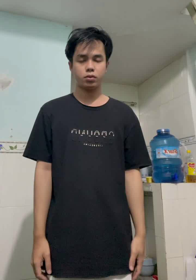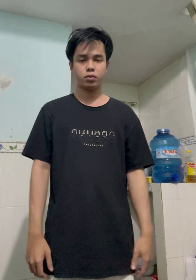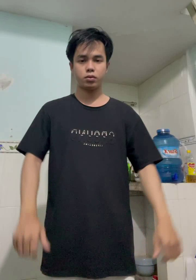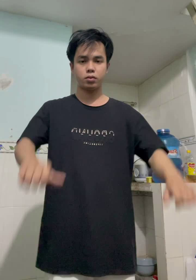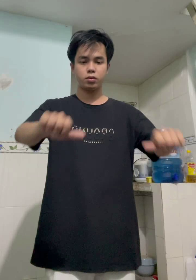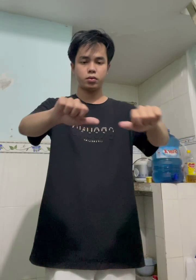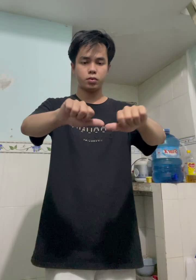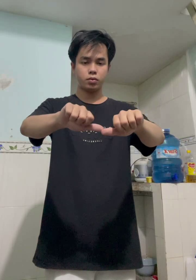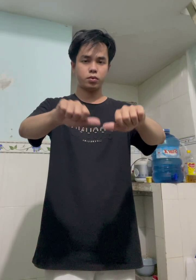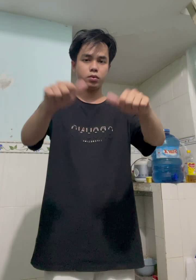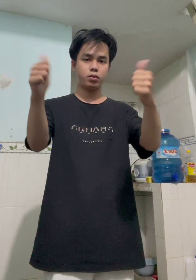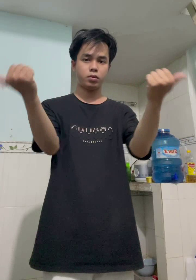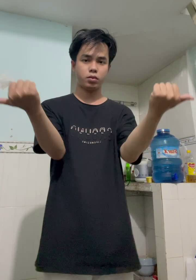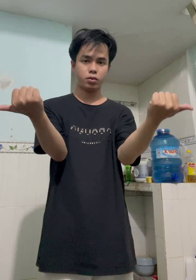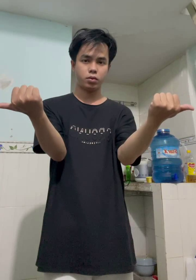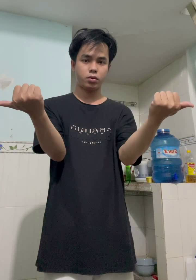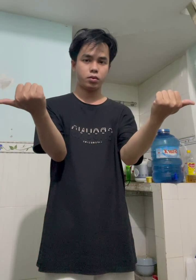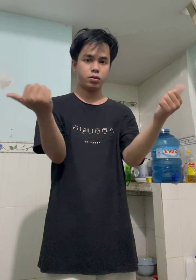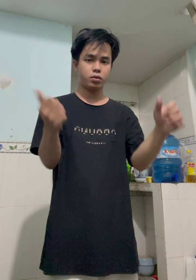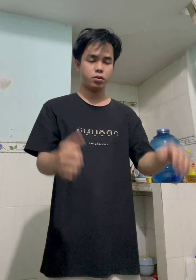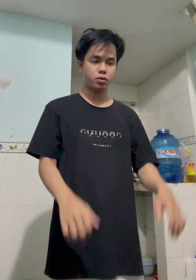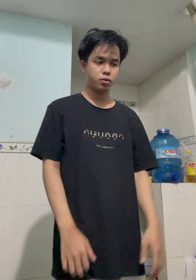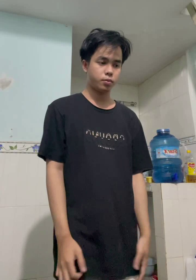o dau